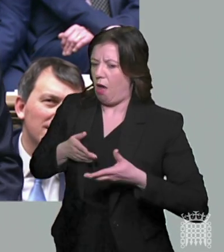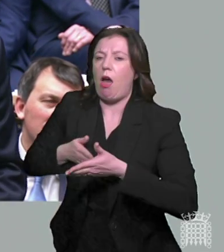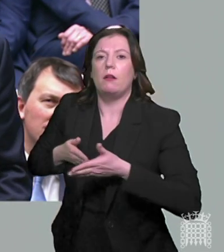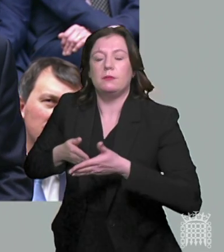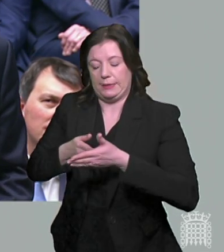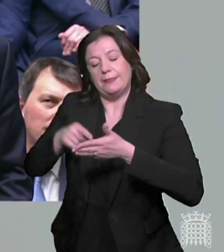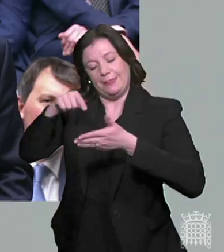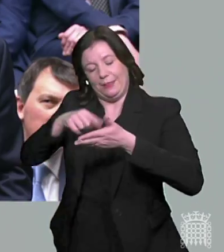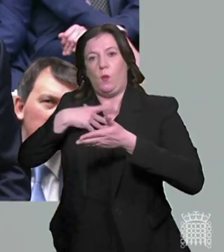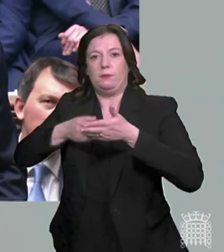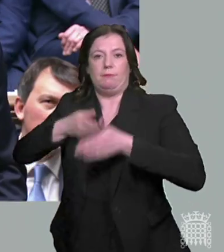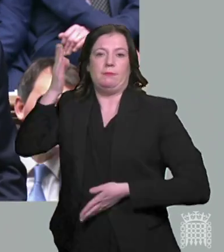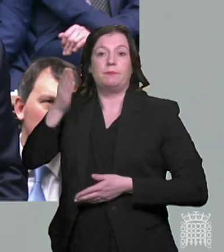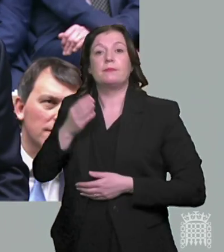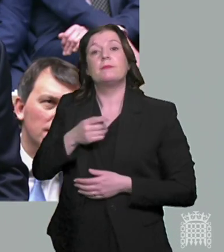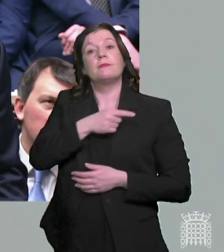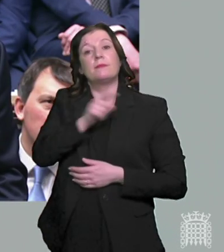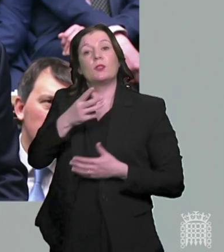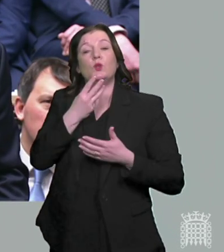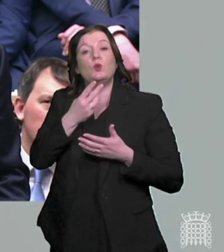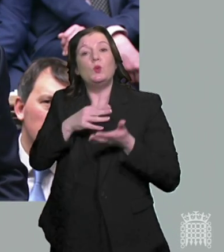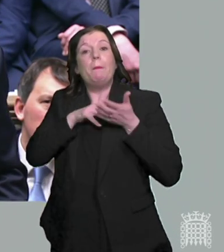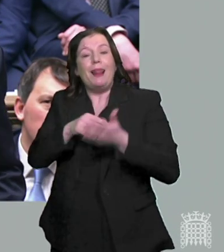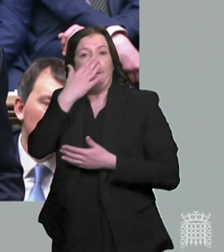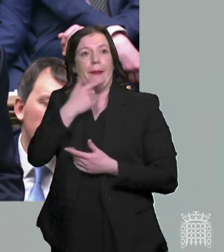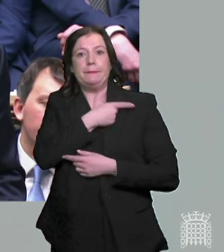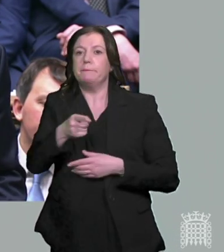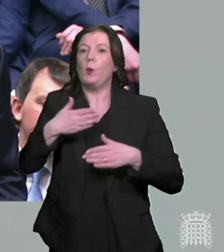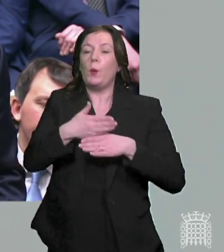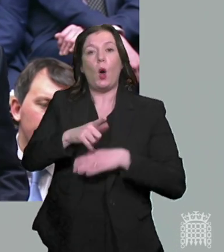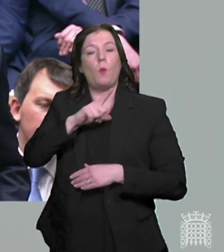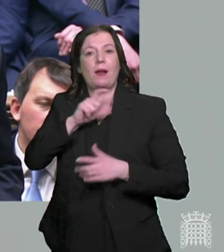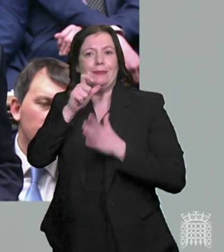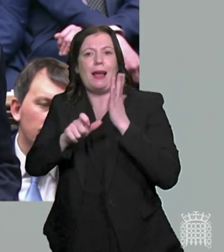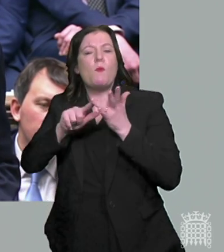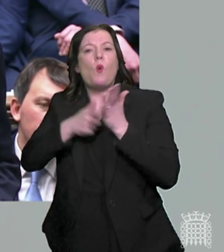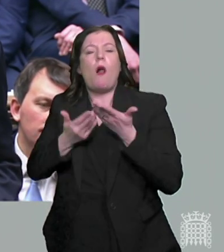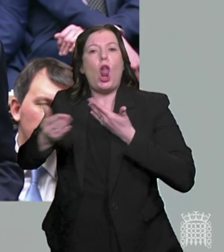I start with over 2 million people who are inactive due to a disability or long-term sickness.